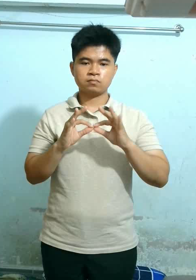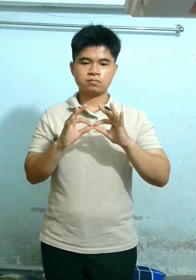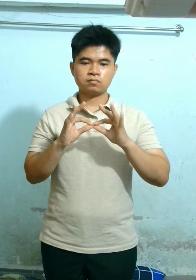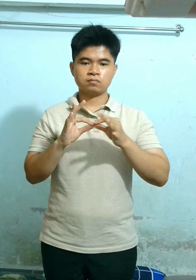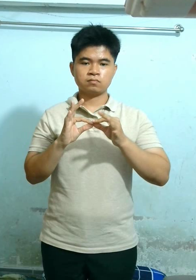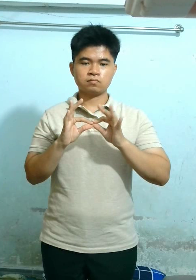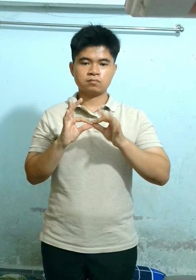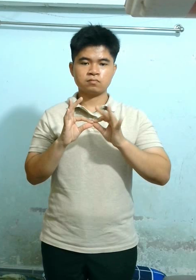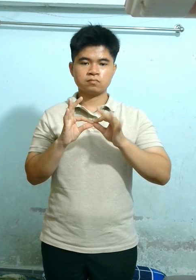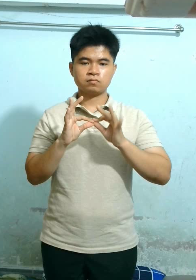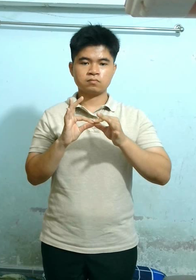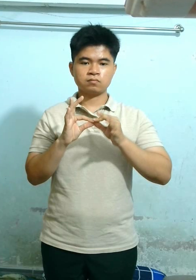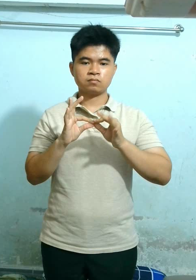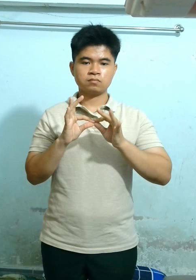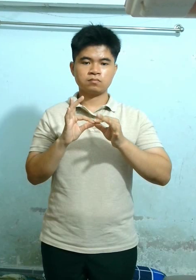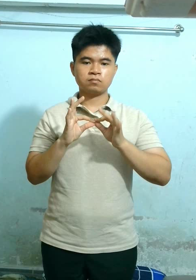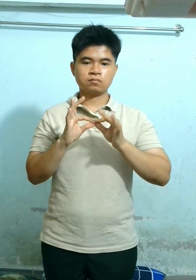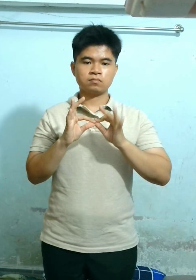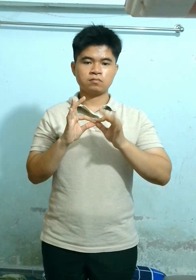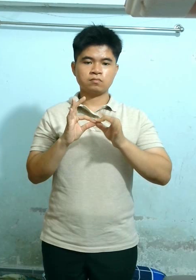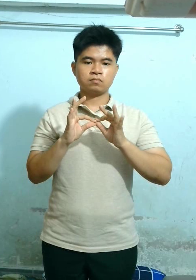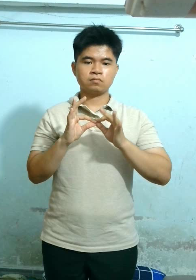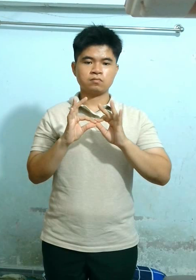phien dich